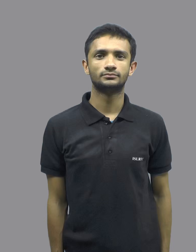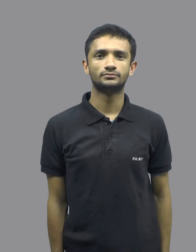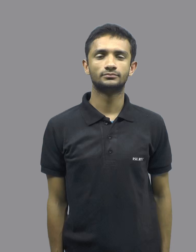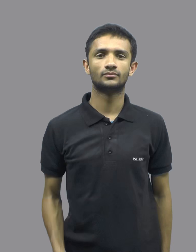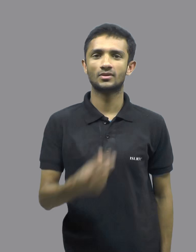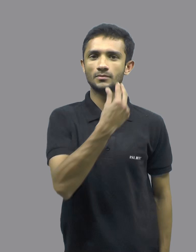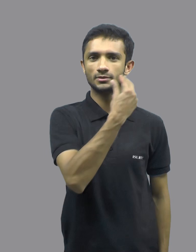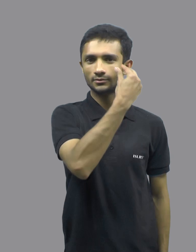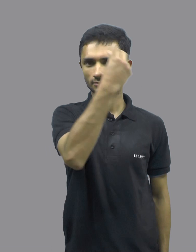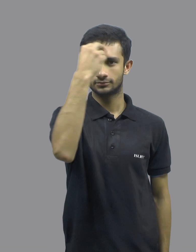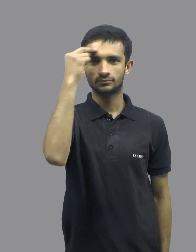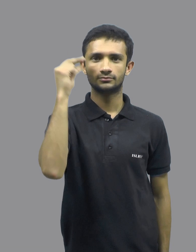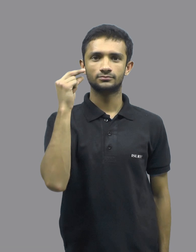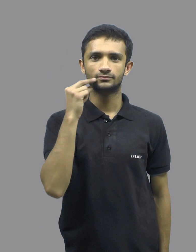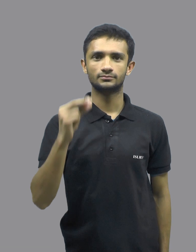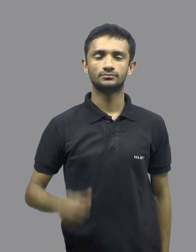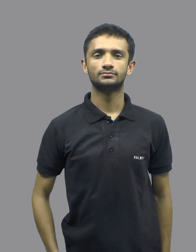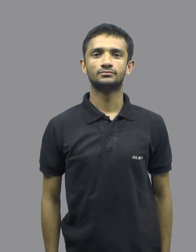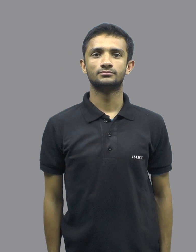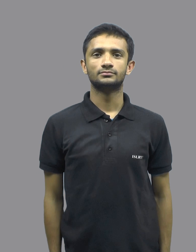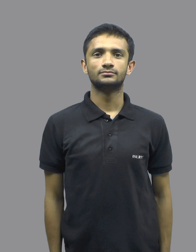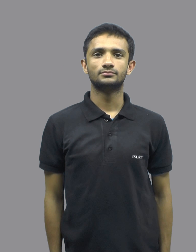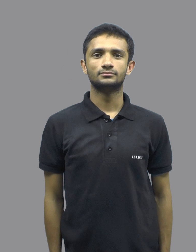Ladyfinger